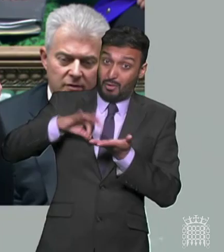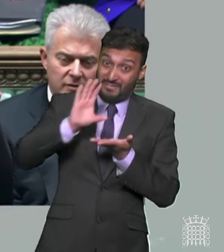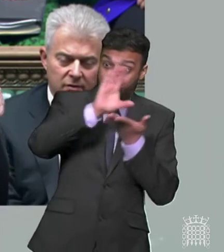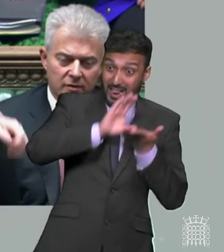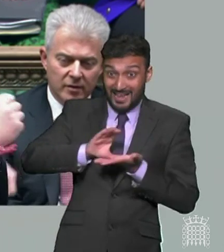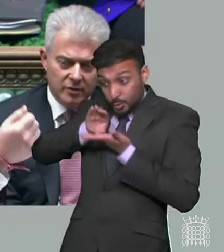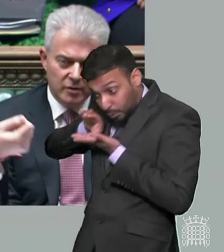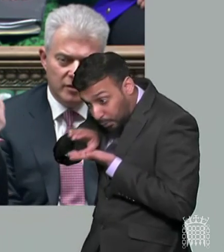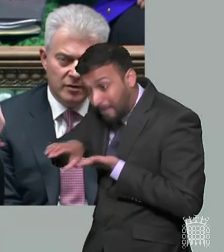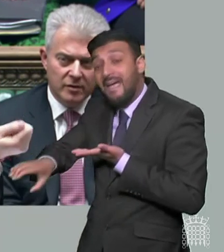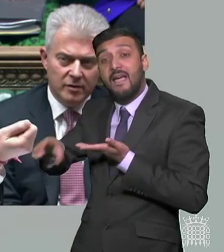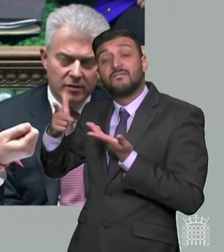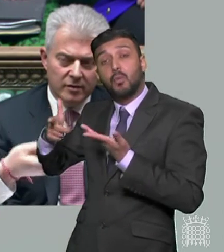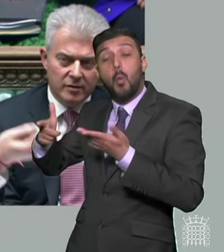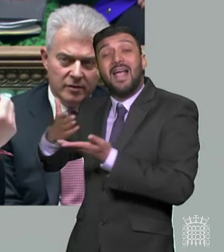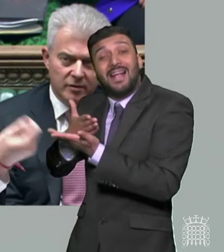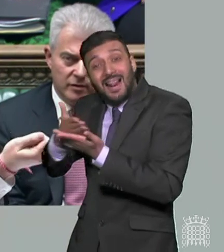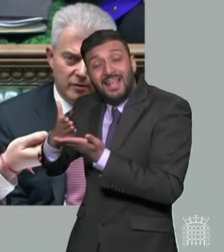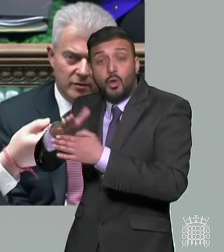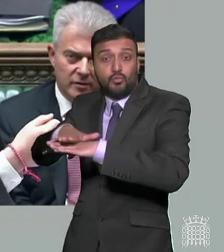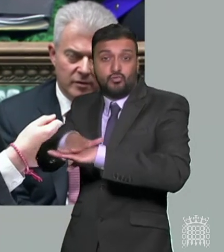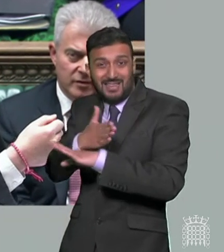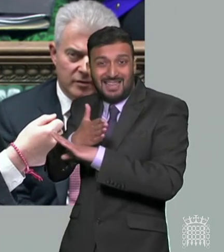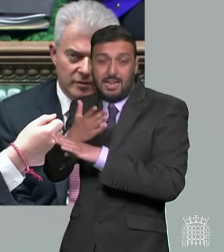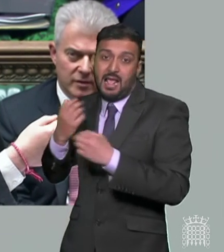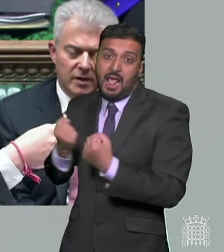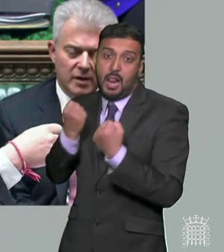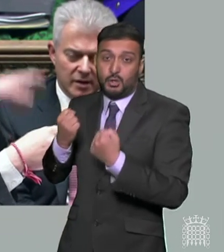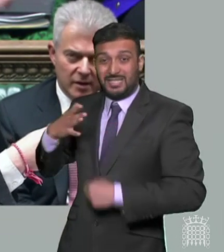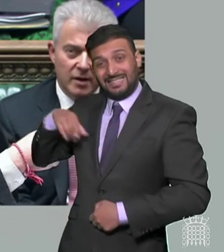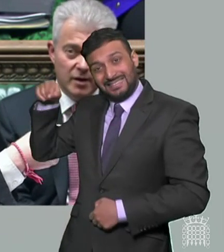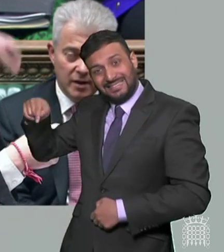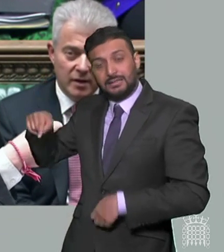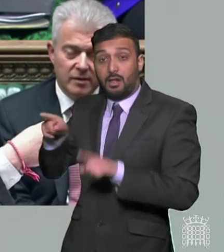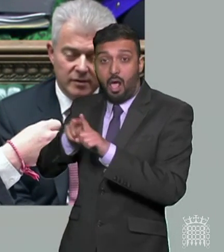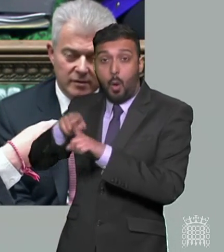Clean, green energy—the wind farms, the hydrogen that this country needs.